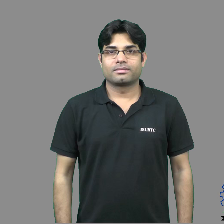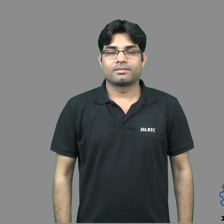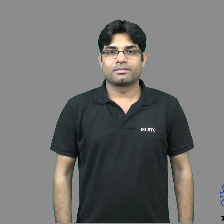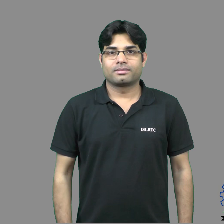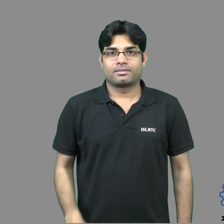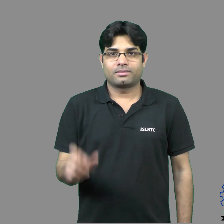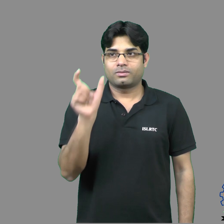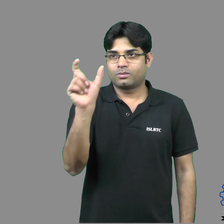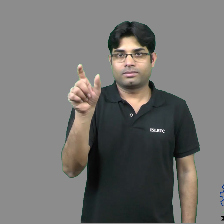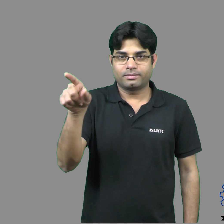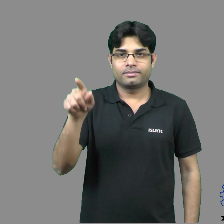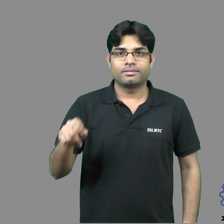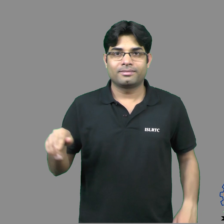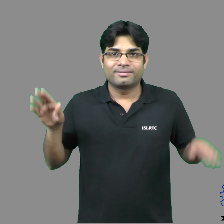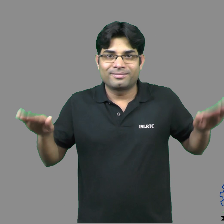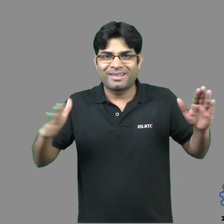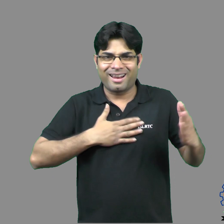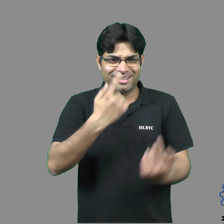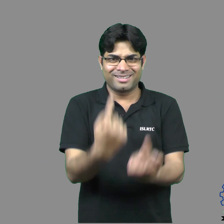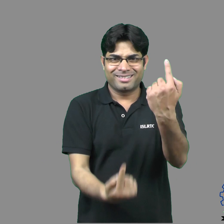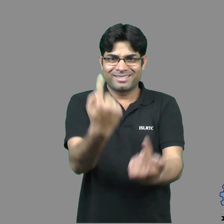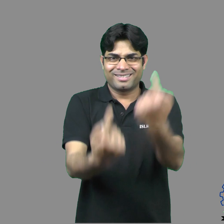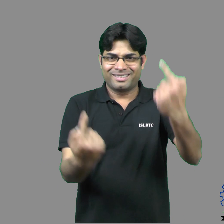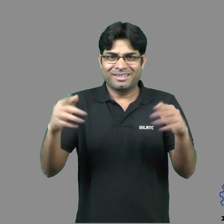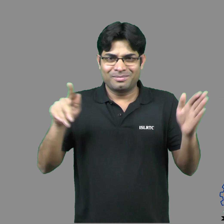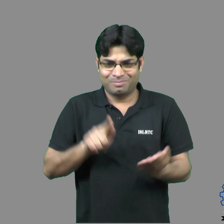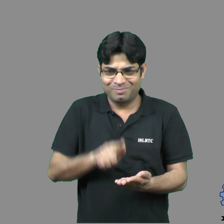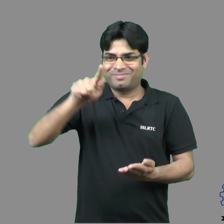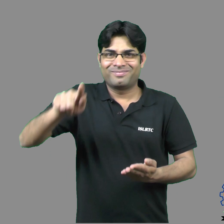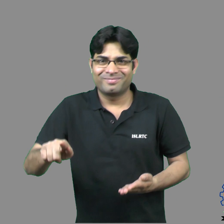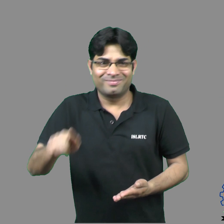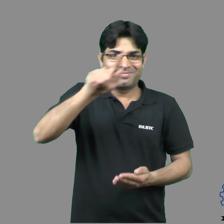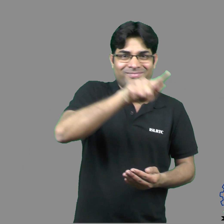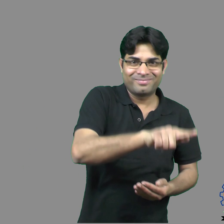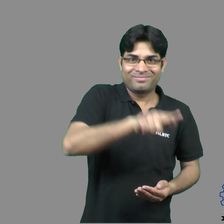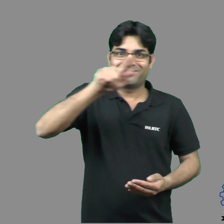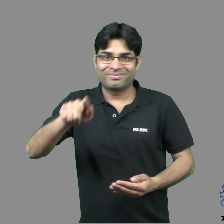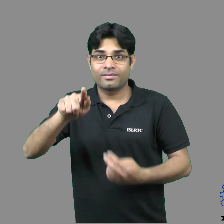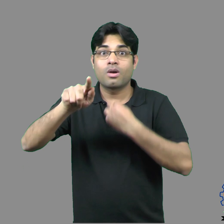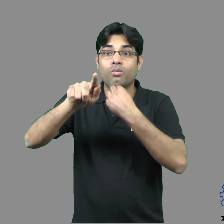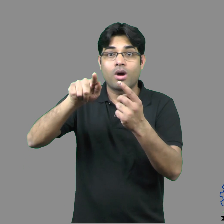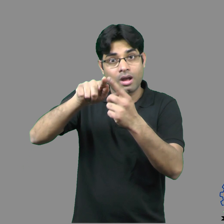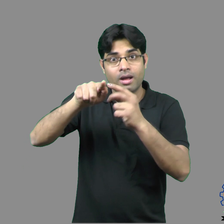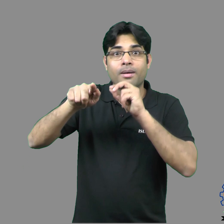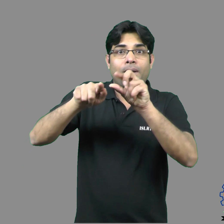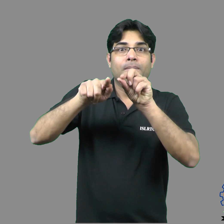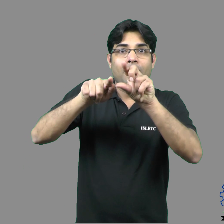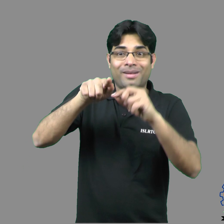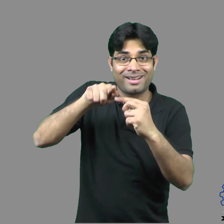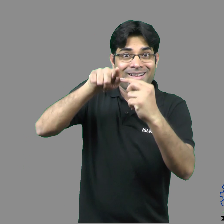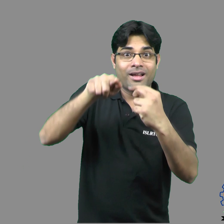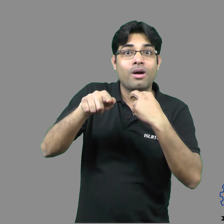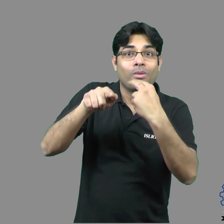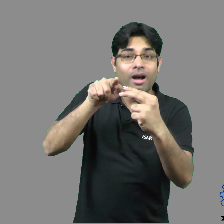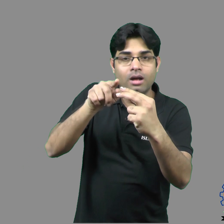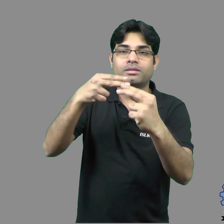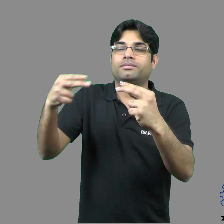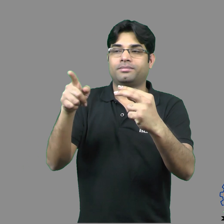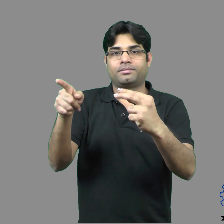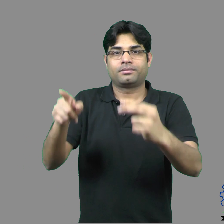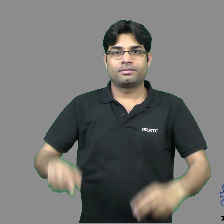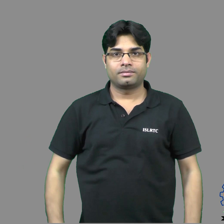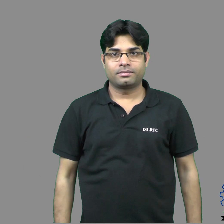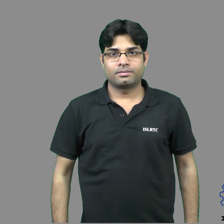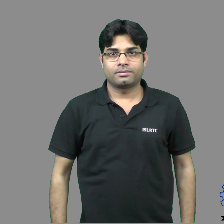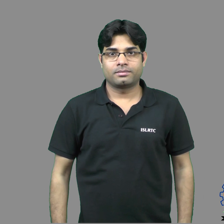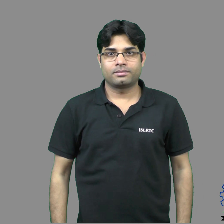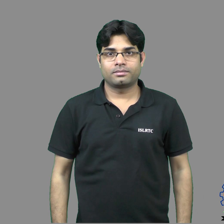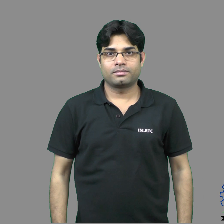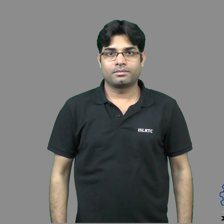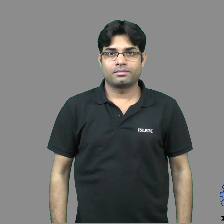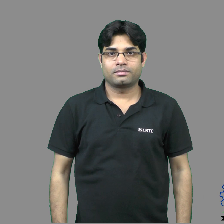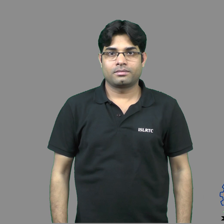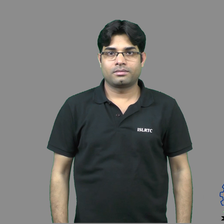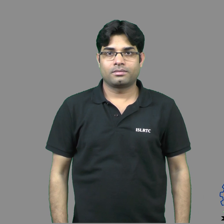Chirp (Grasshopper)